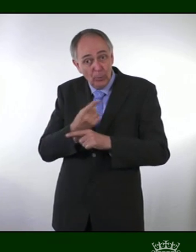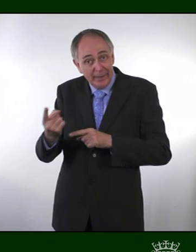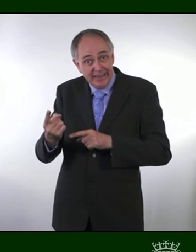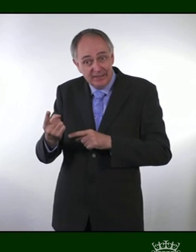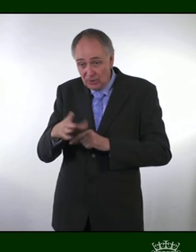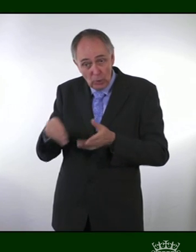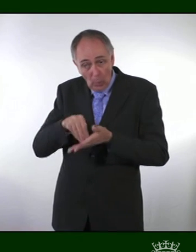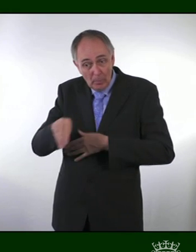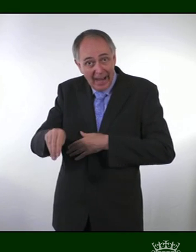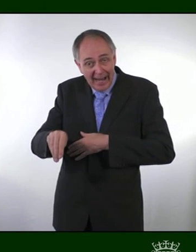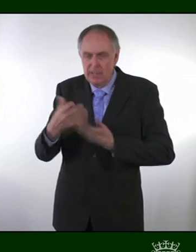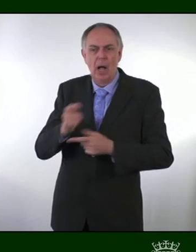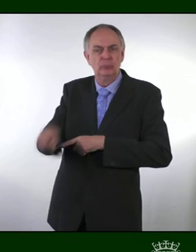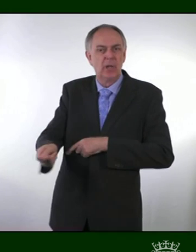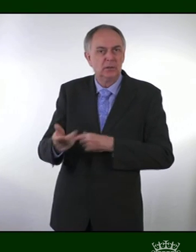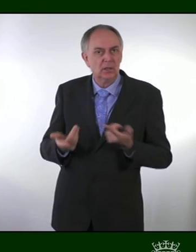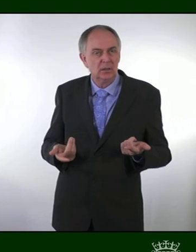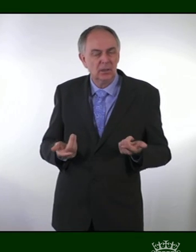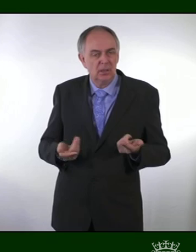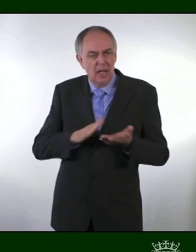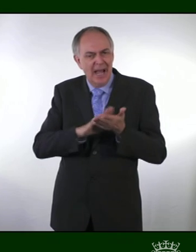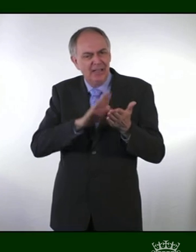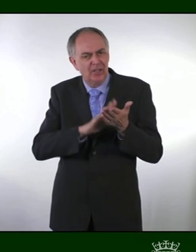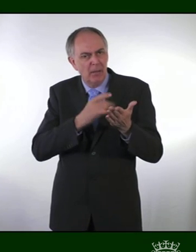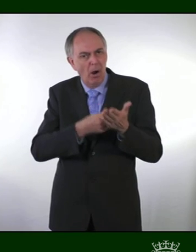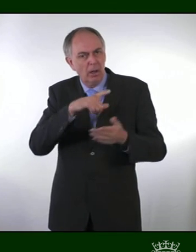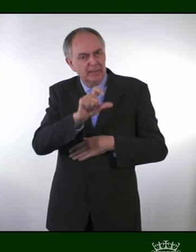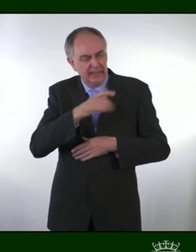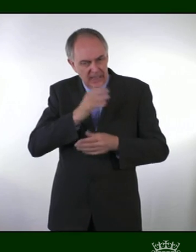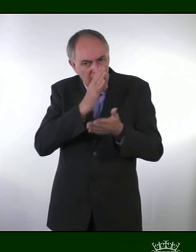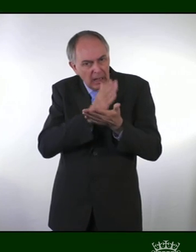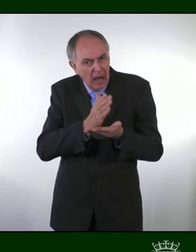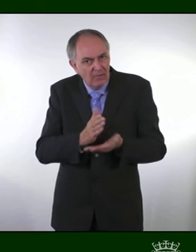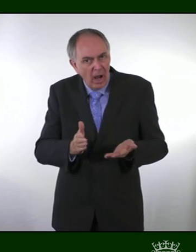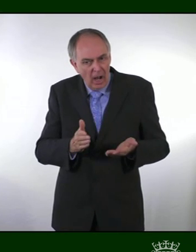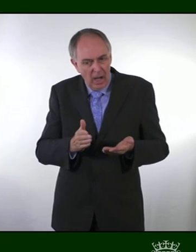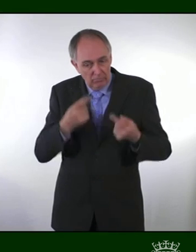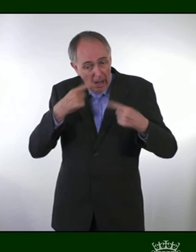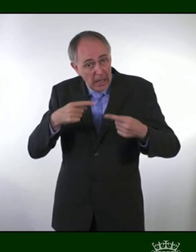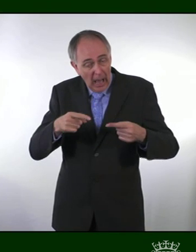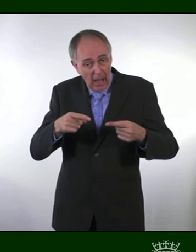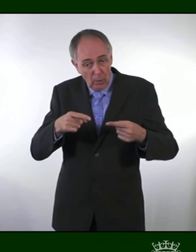Will the Prime Minister ensure that HMRC clarifies the matter and considers an extension to the furlough deadline?